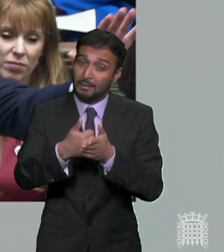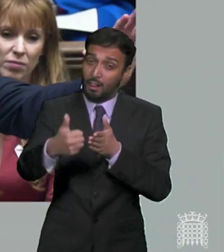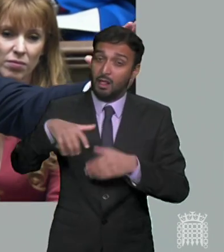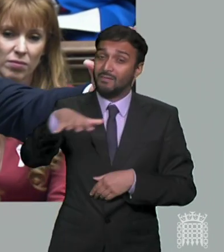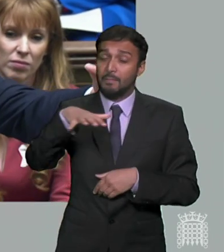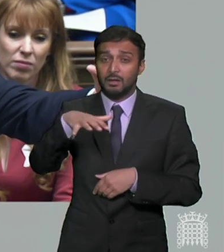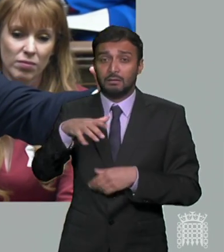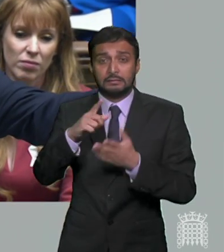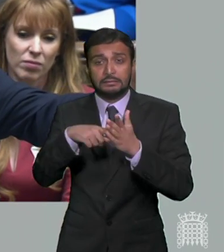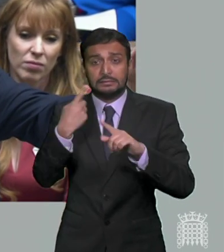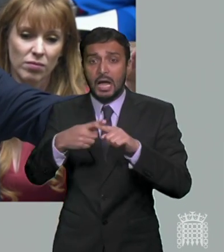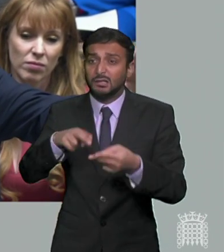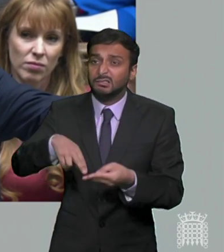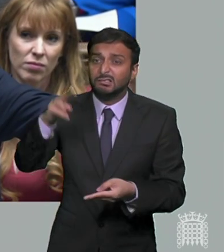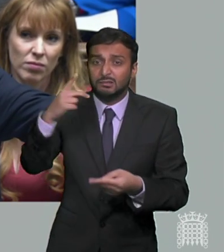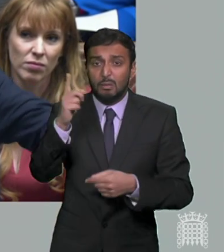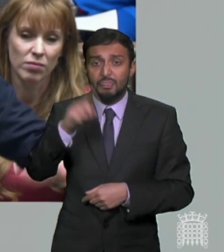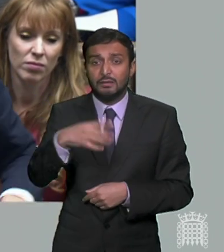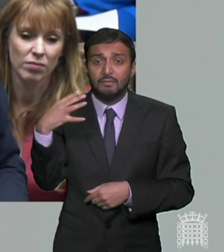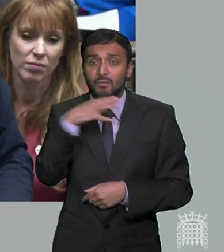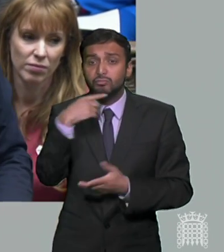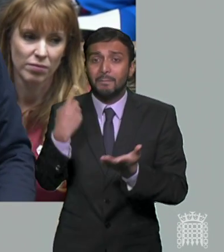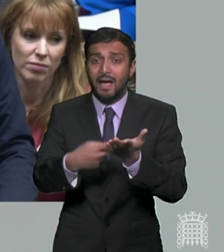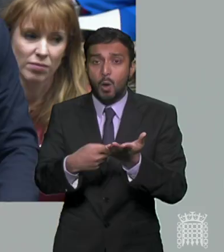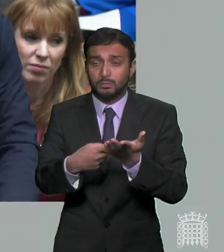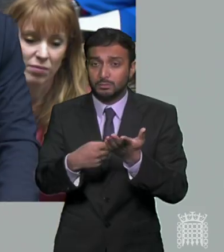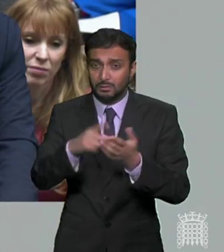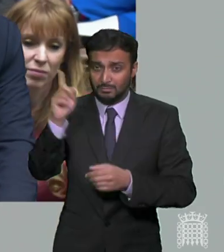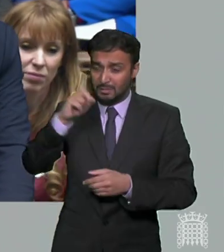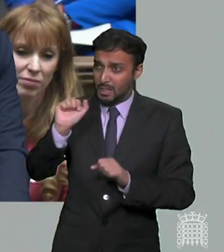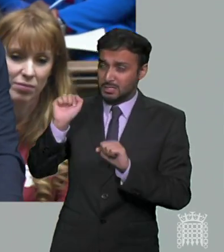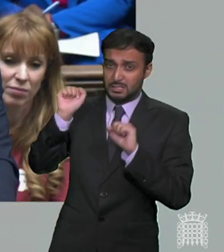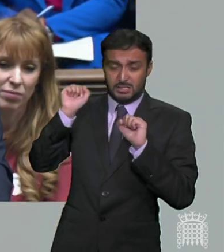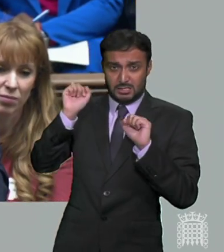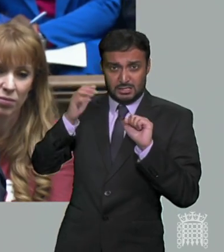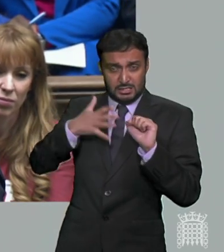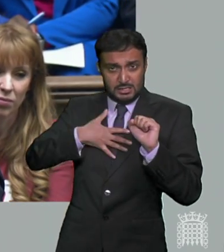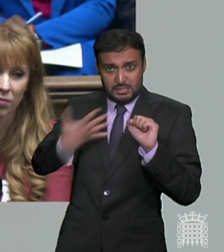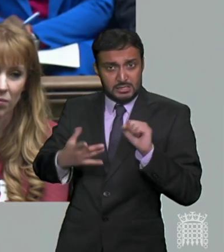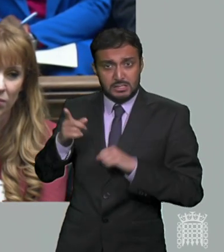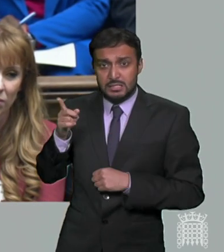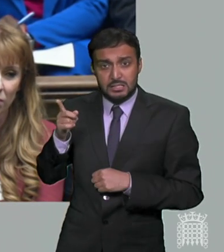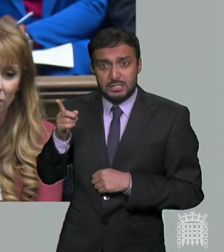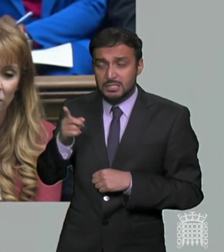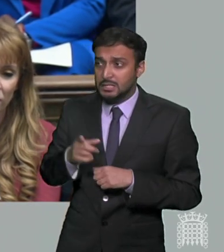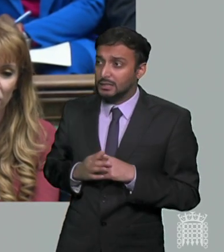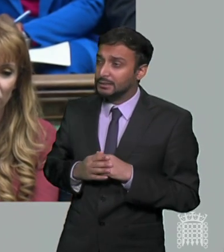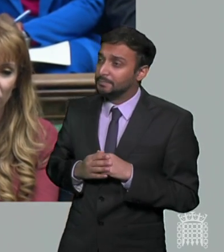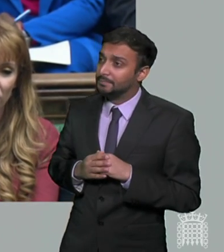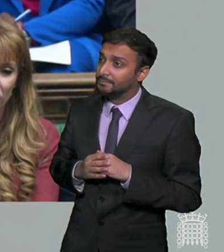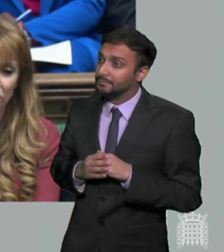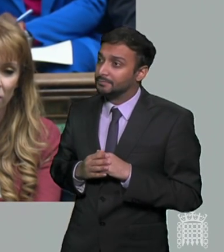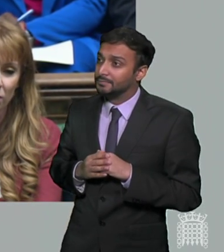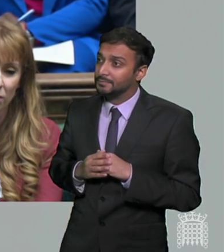Tory Members do not want to hear about the tax increases of £1,400.